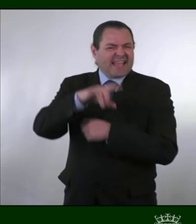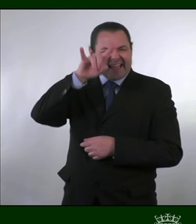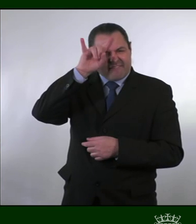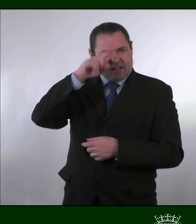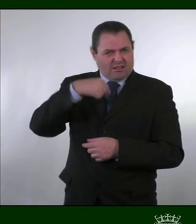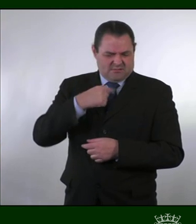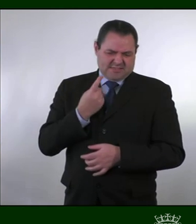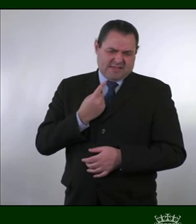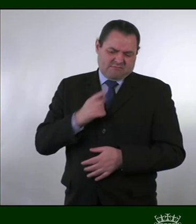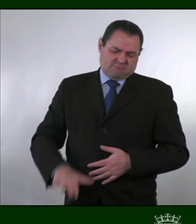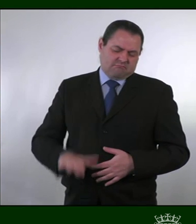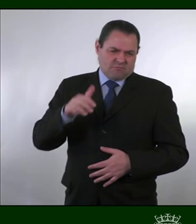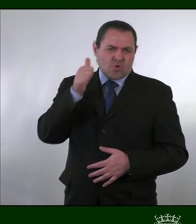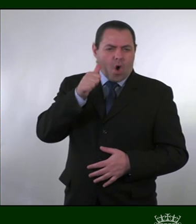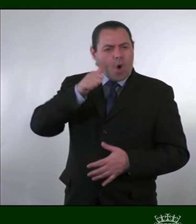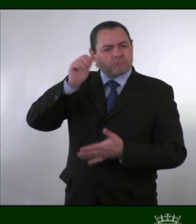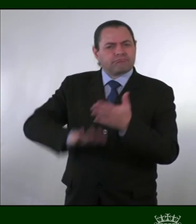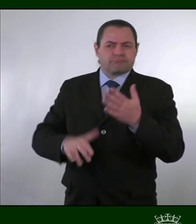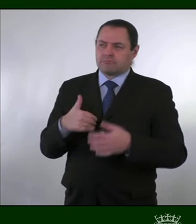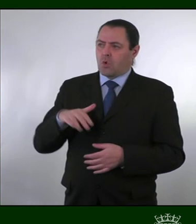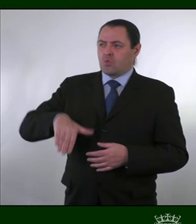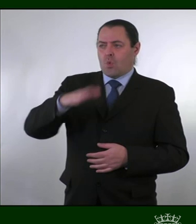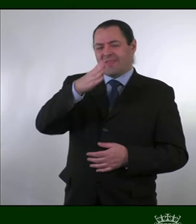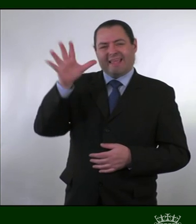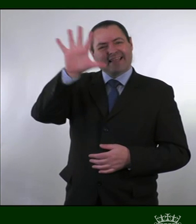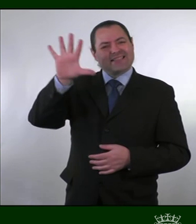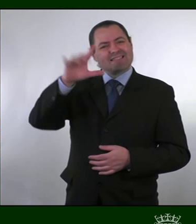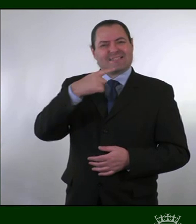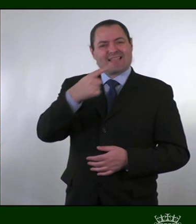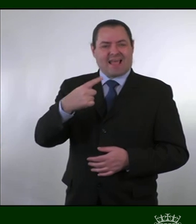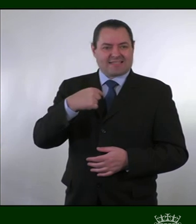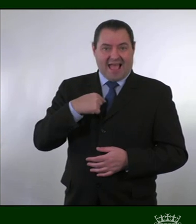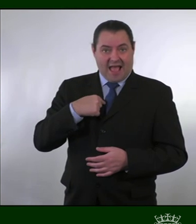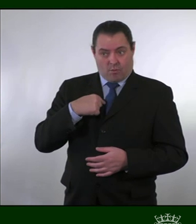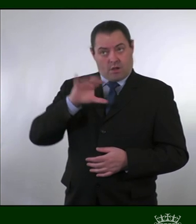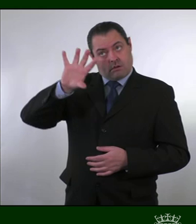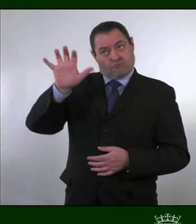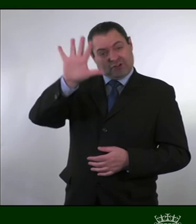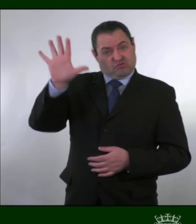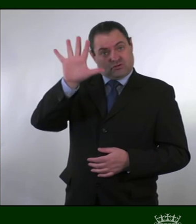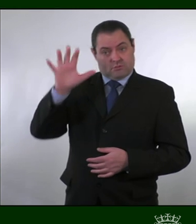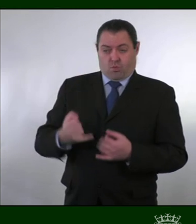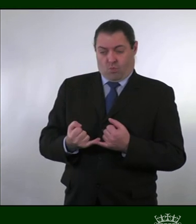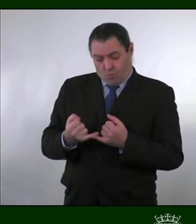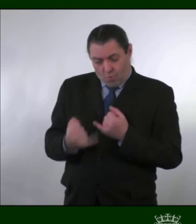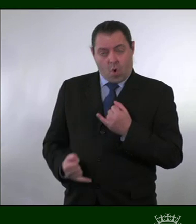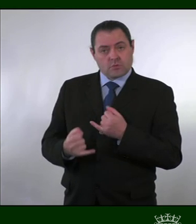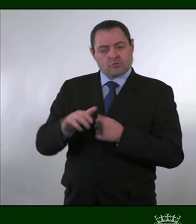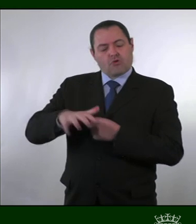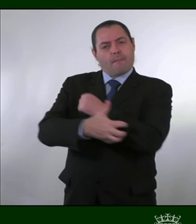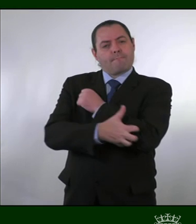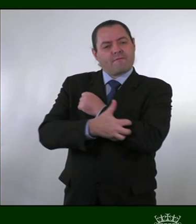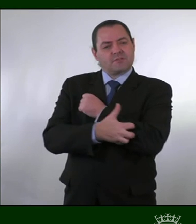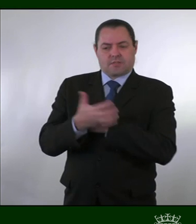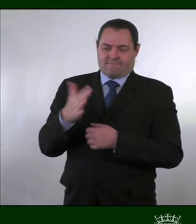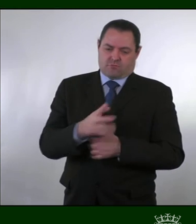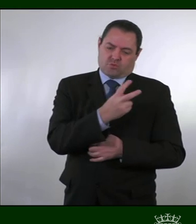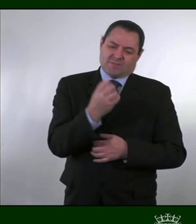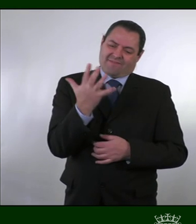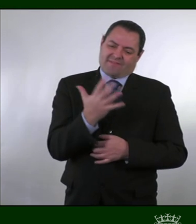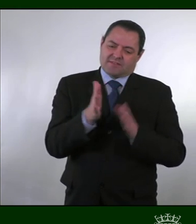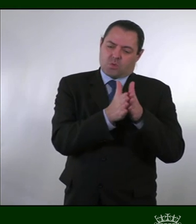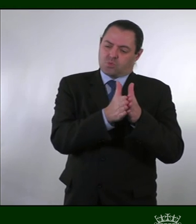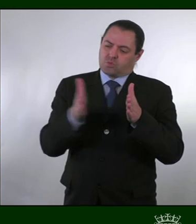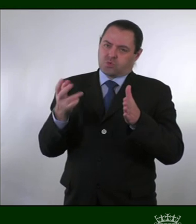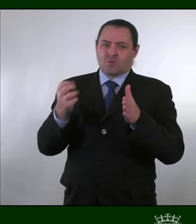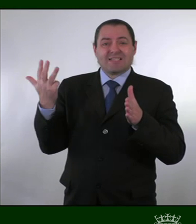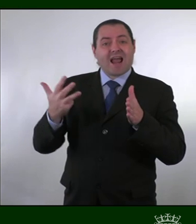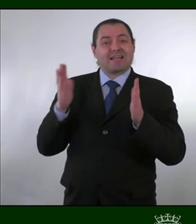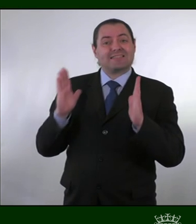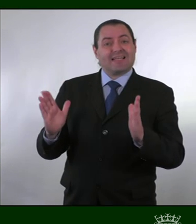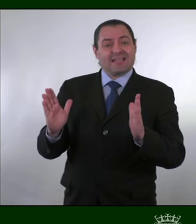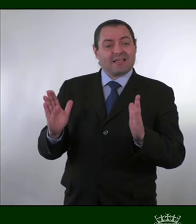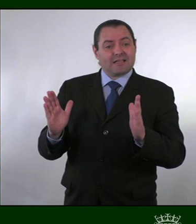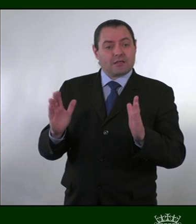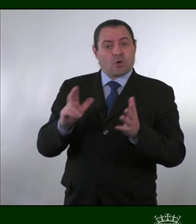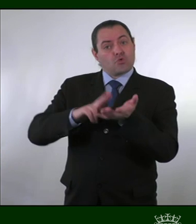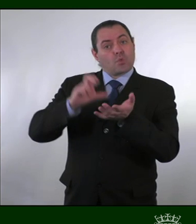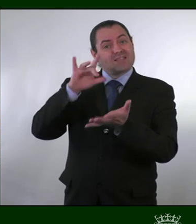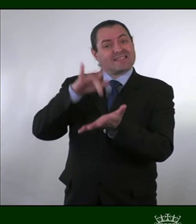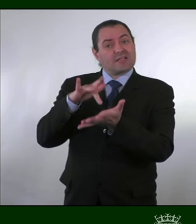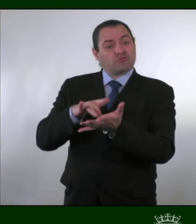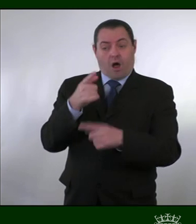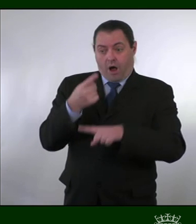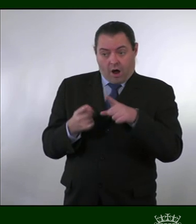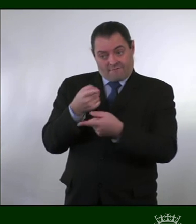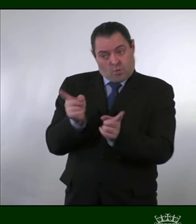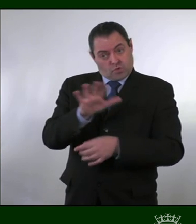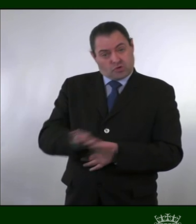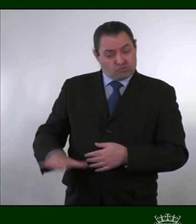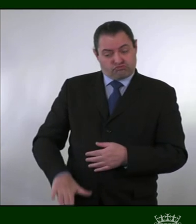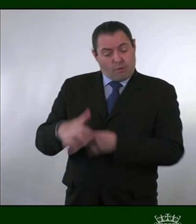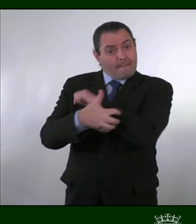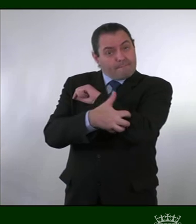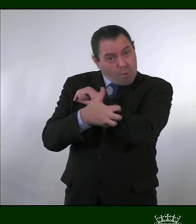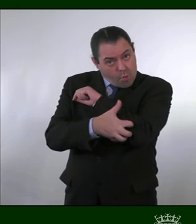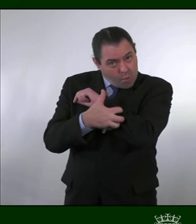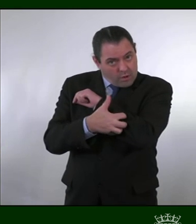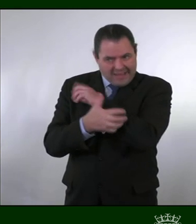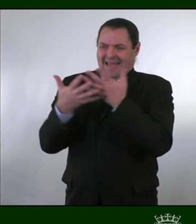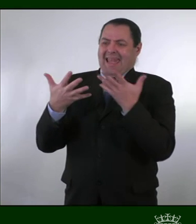The North East Child Poverty Commission reports that our region suffered the country’s biggest increase in child poverty between 2015 and 2019, when half of children in Newcastle upon Tyne Central were growing up poor, and that was before covid.